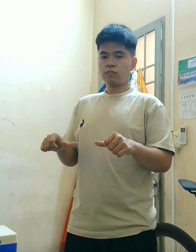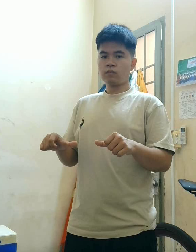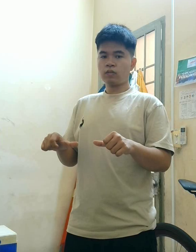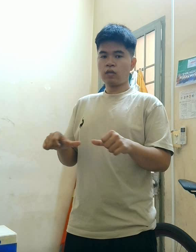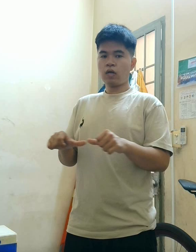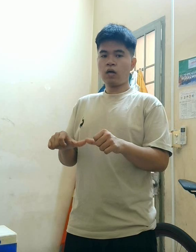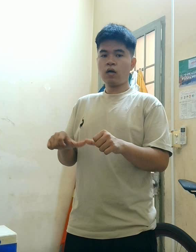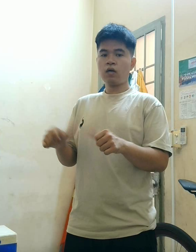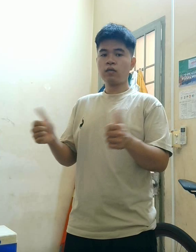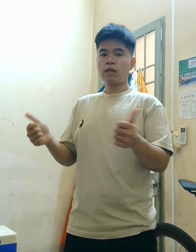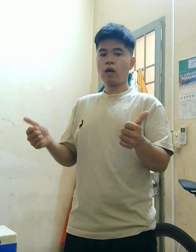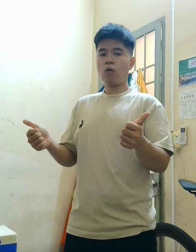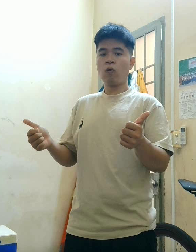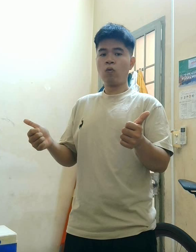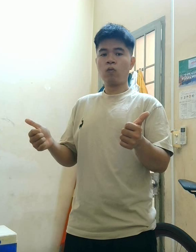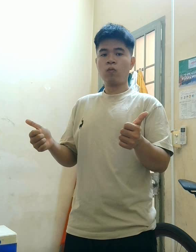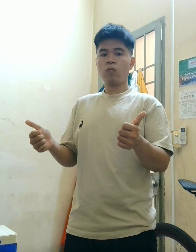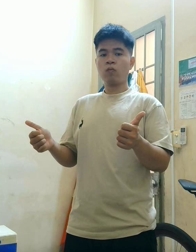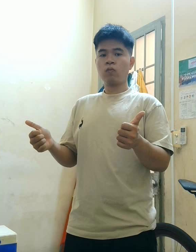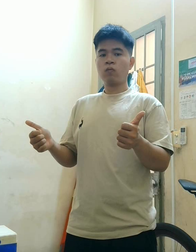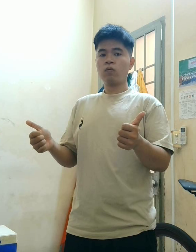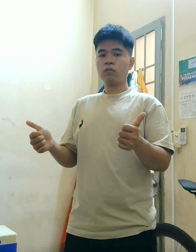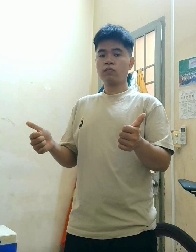o dau